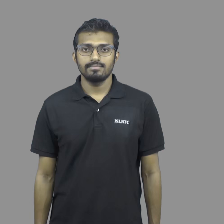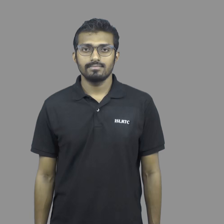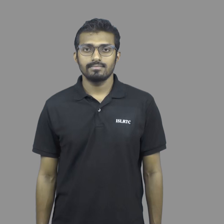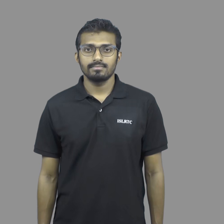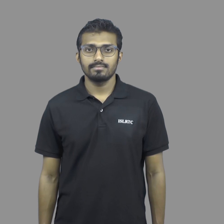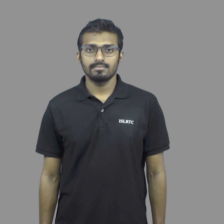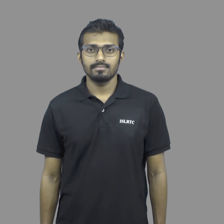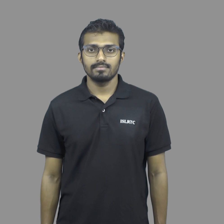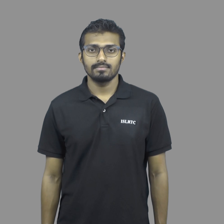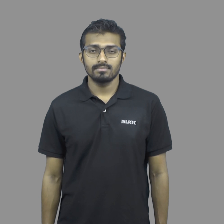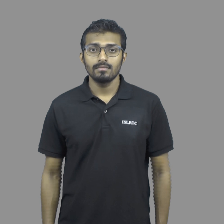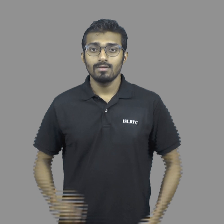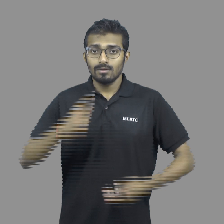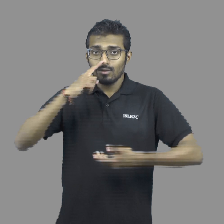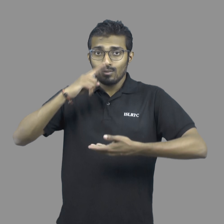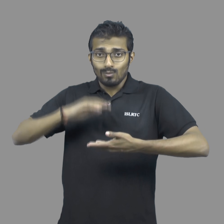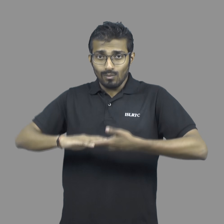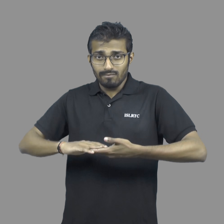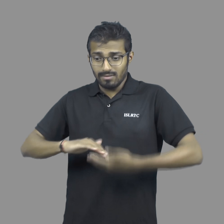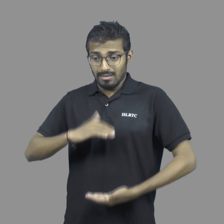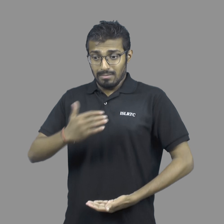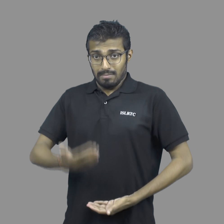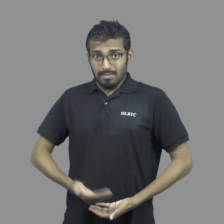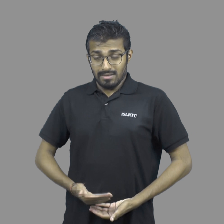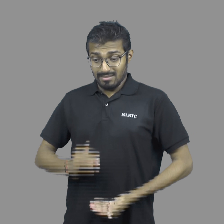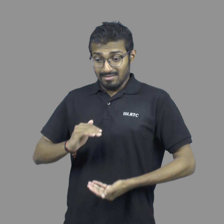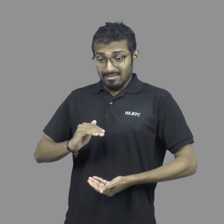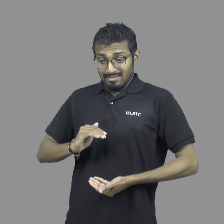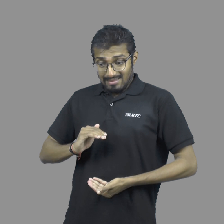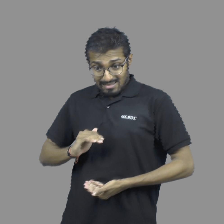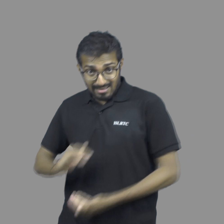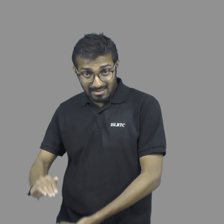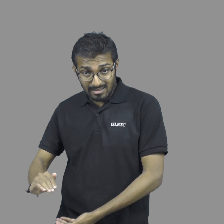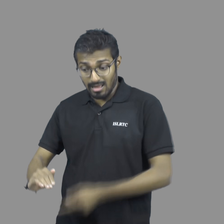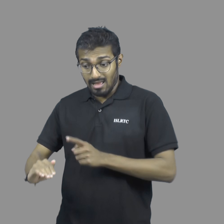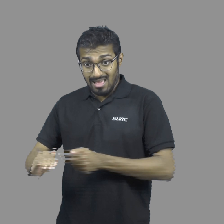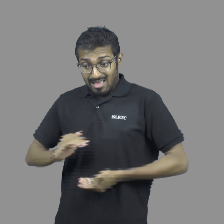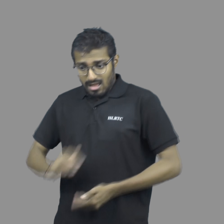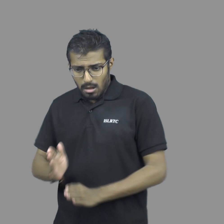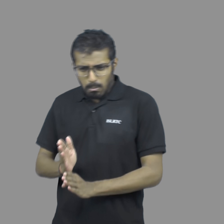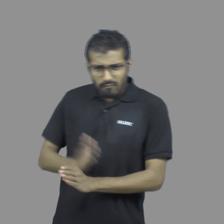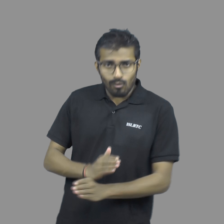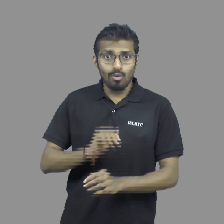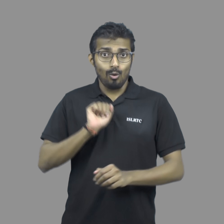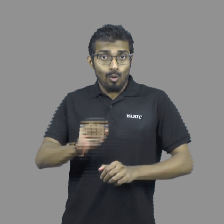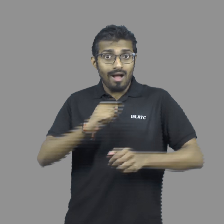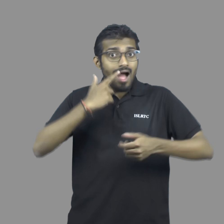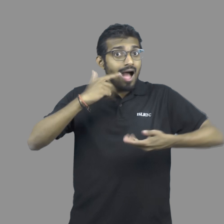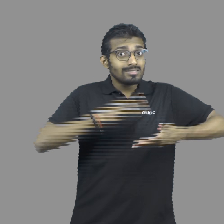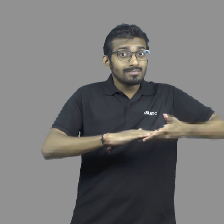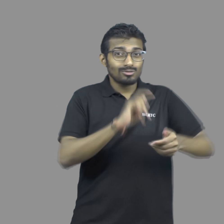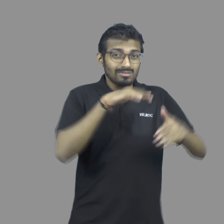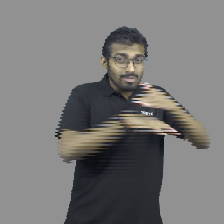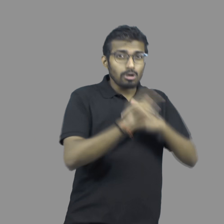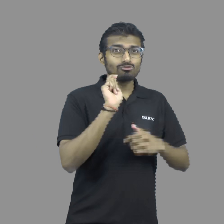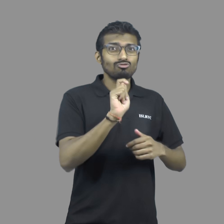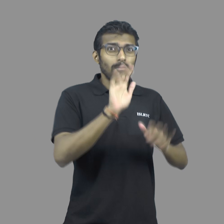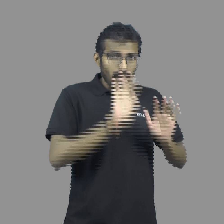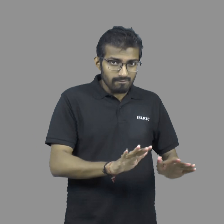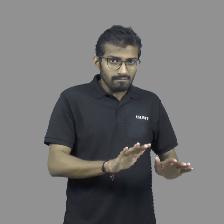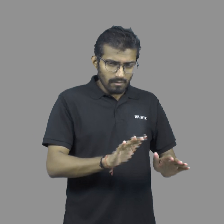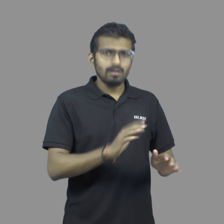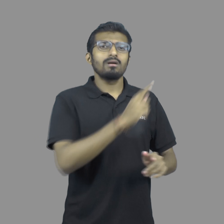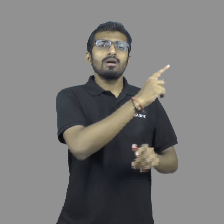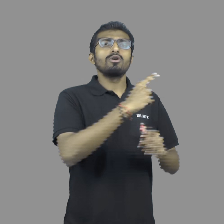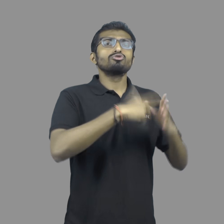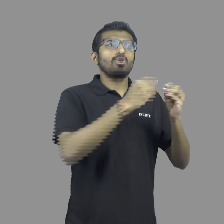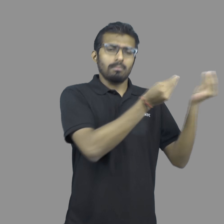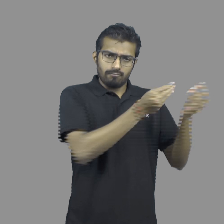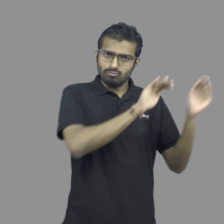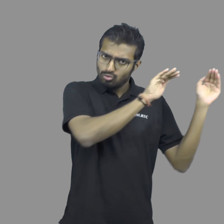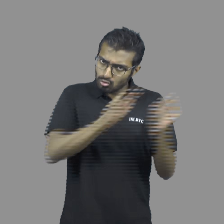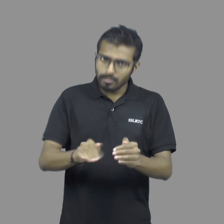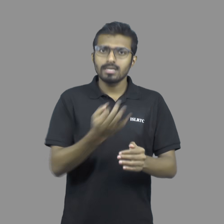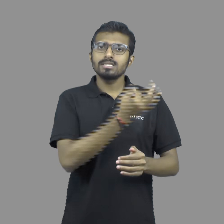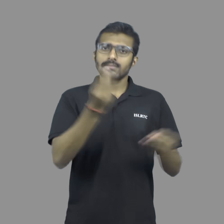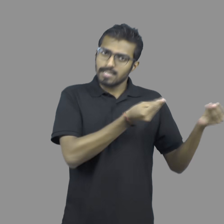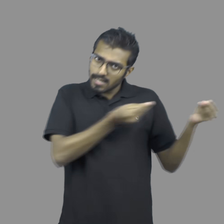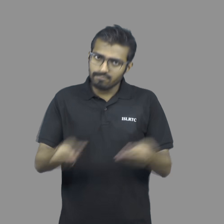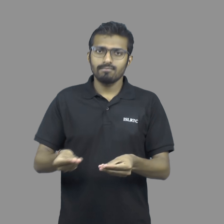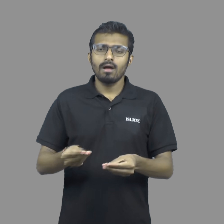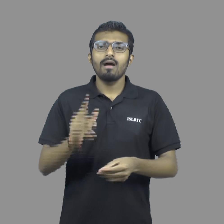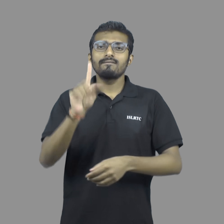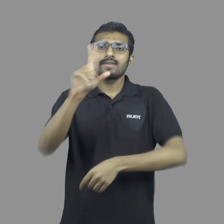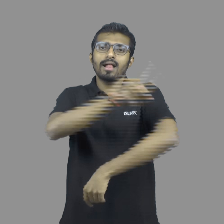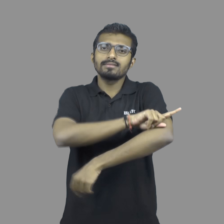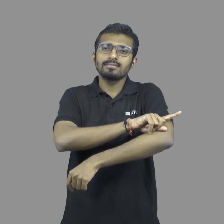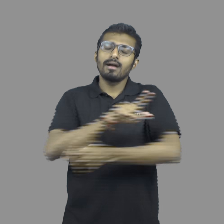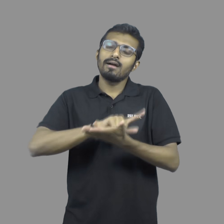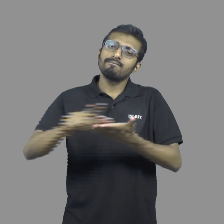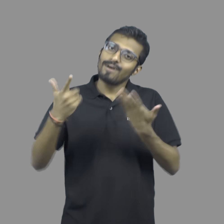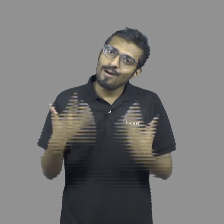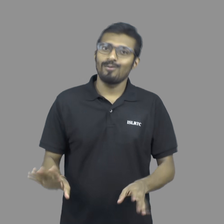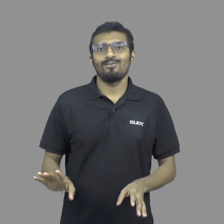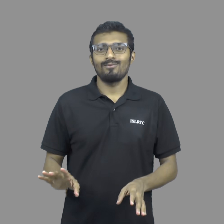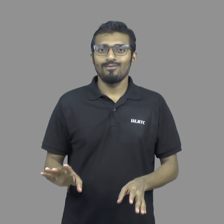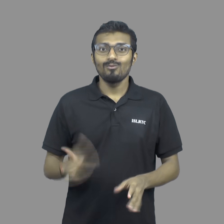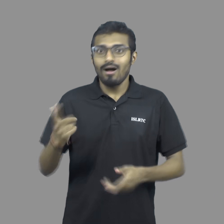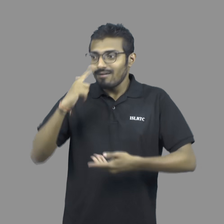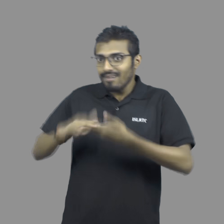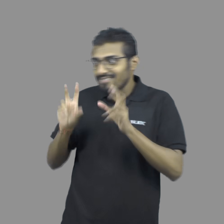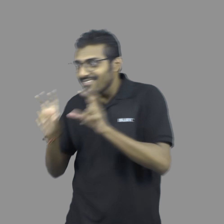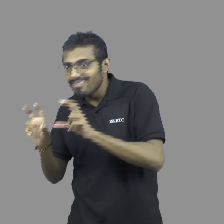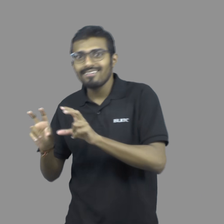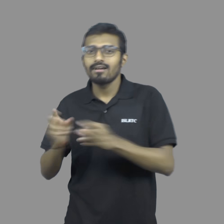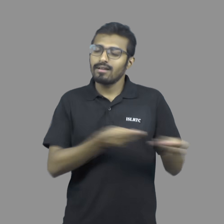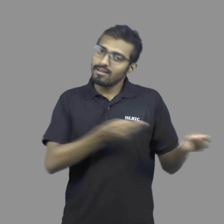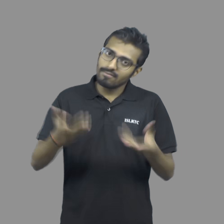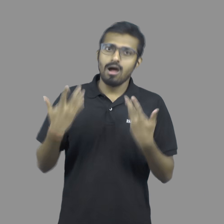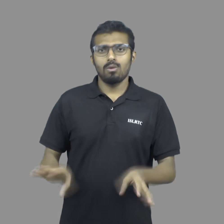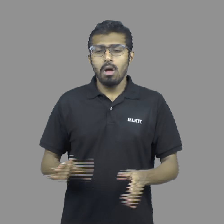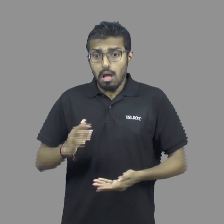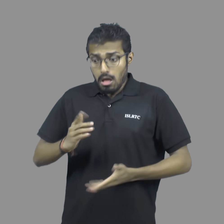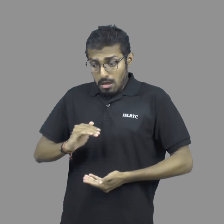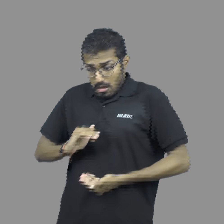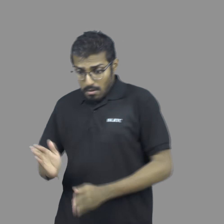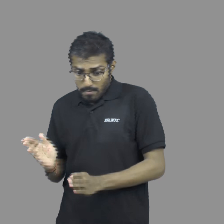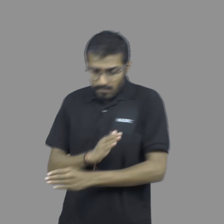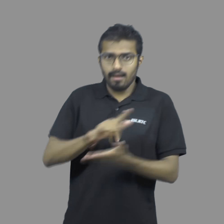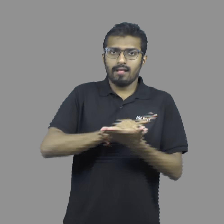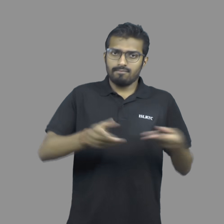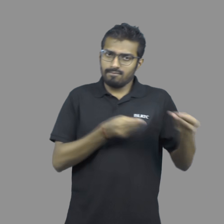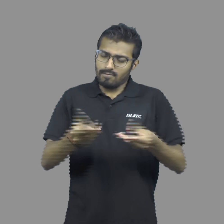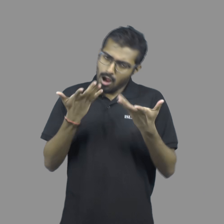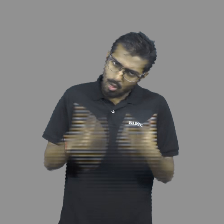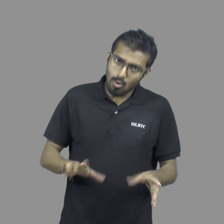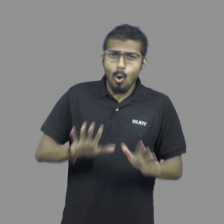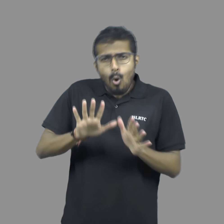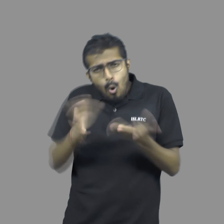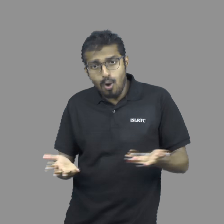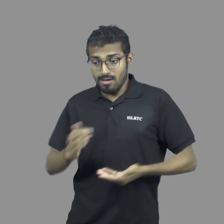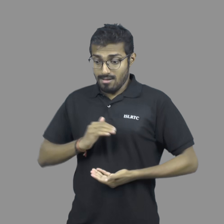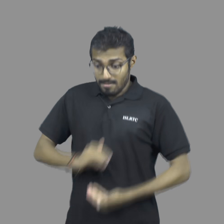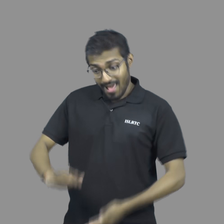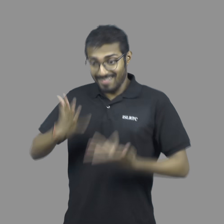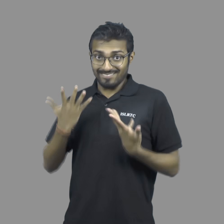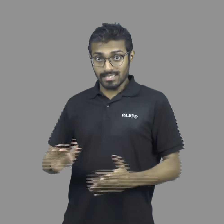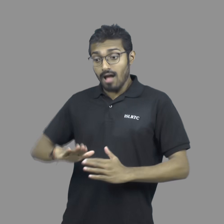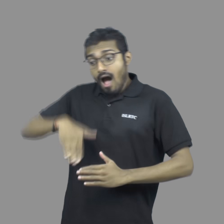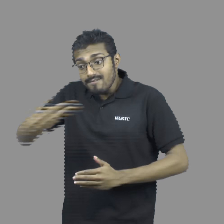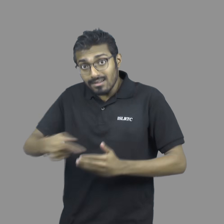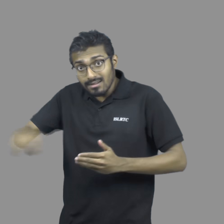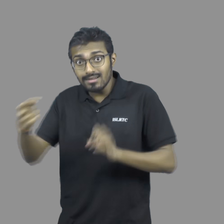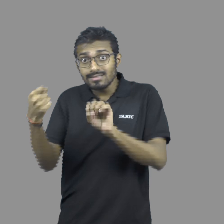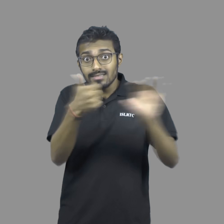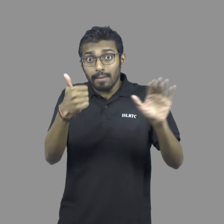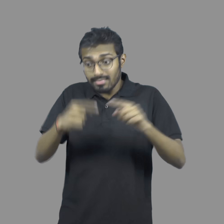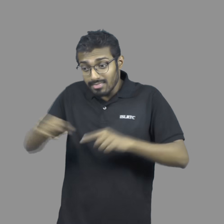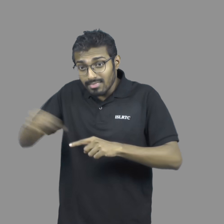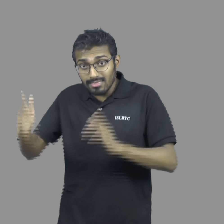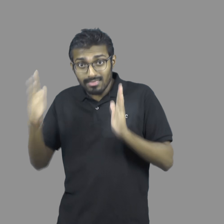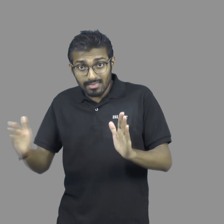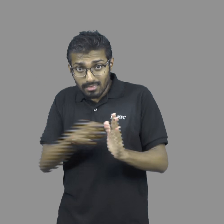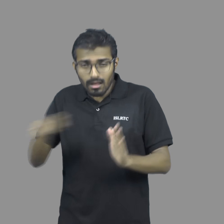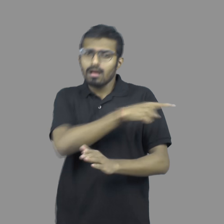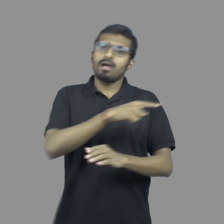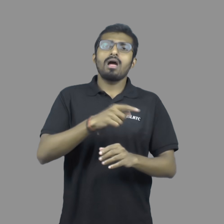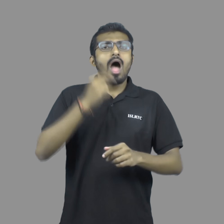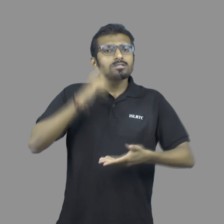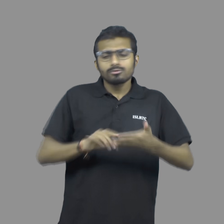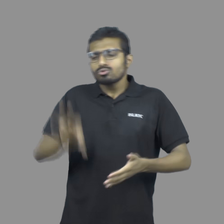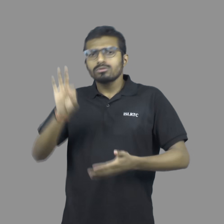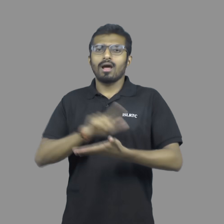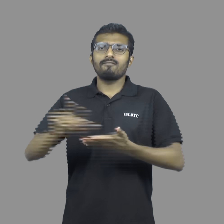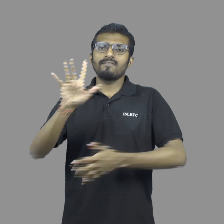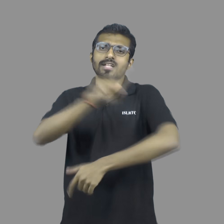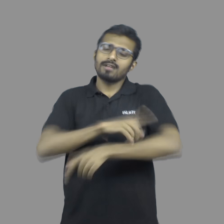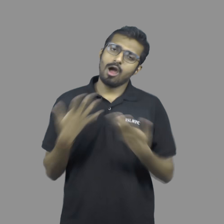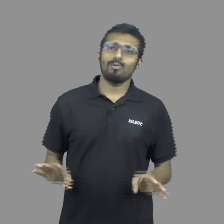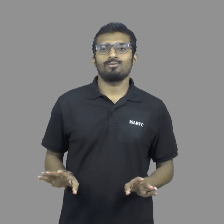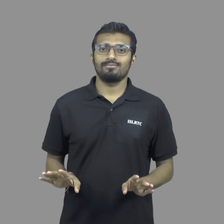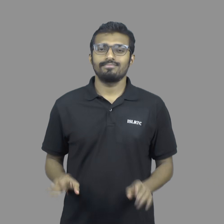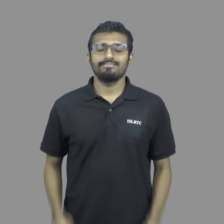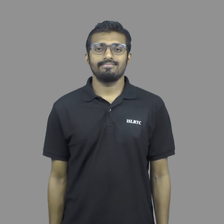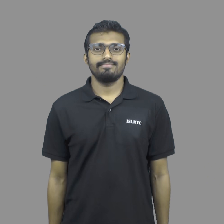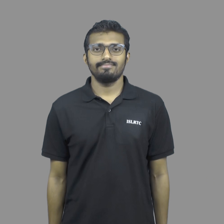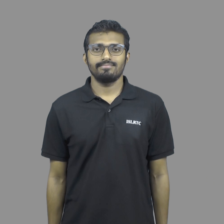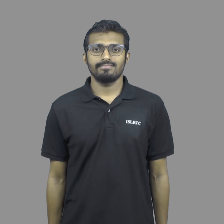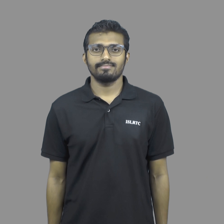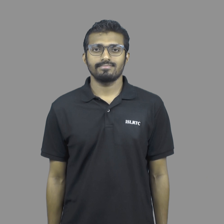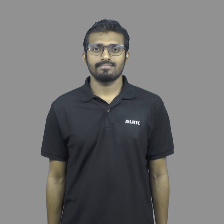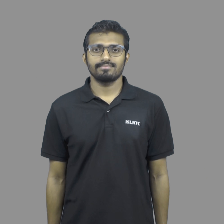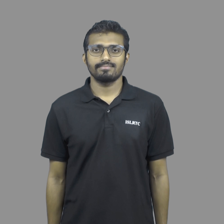Paternity Leave